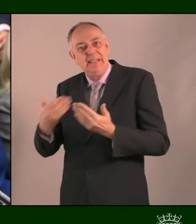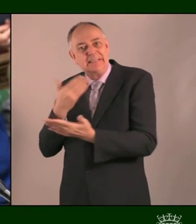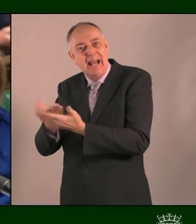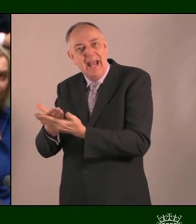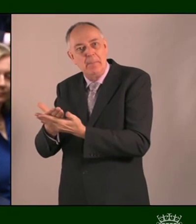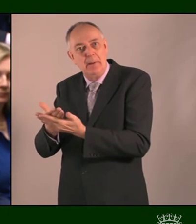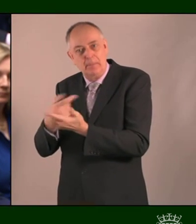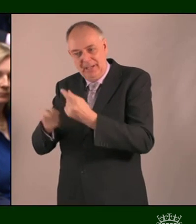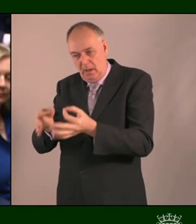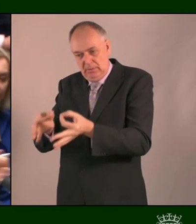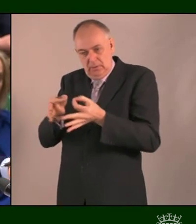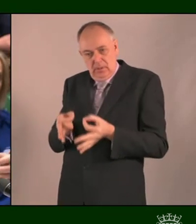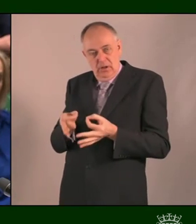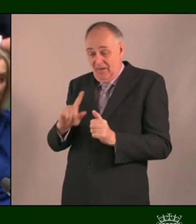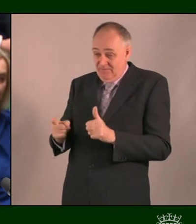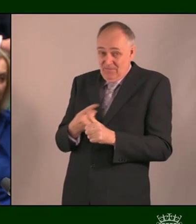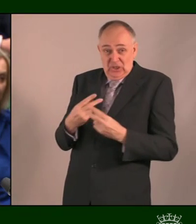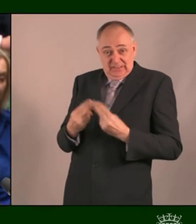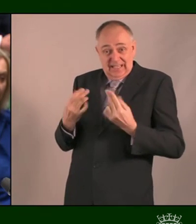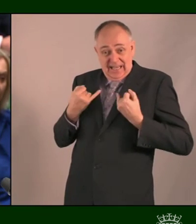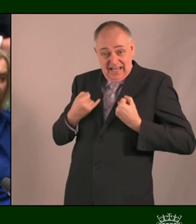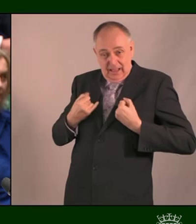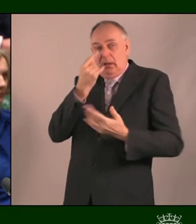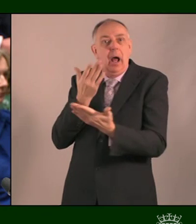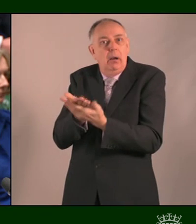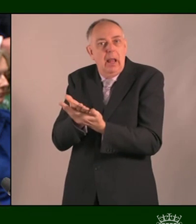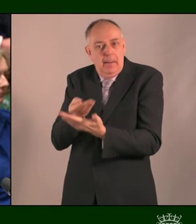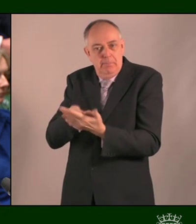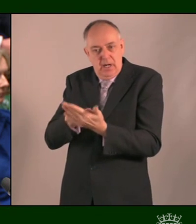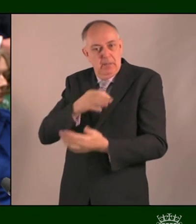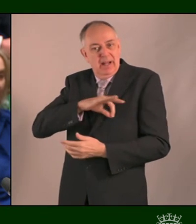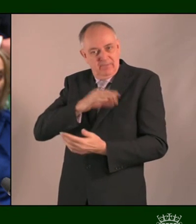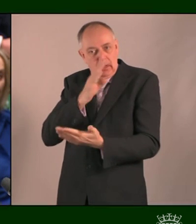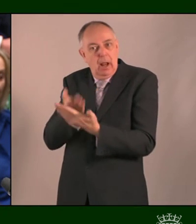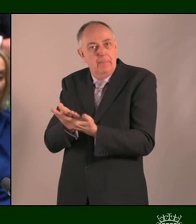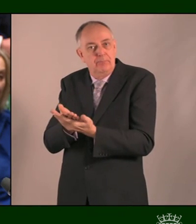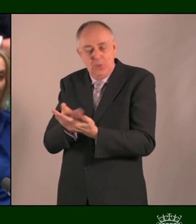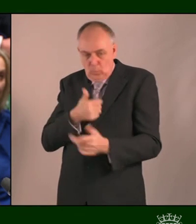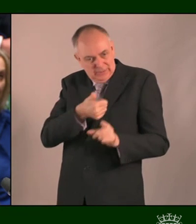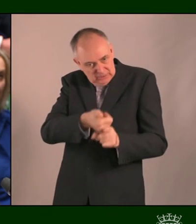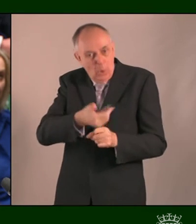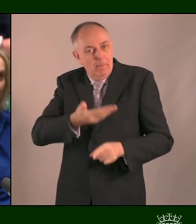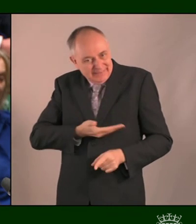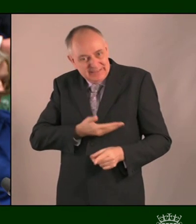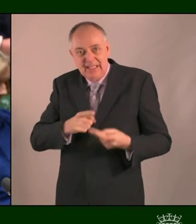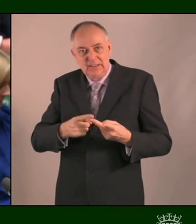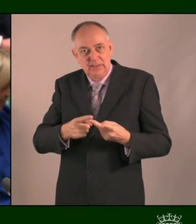I think that is the right thing. Again, I repeat that we will support business and we will make sure that we keep the economy strong.